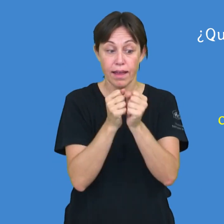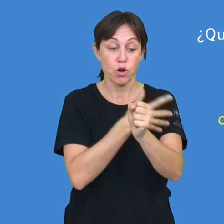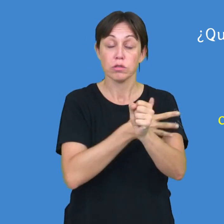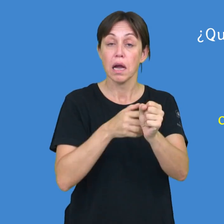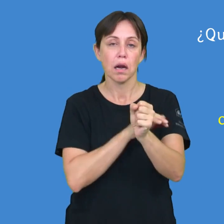sangre